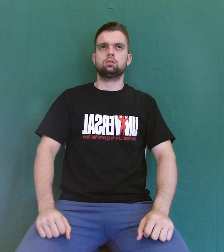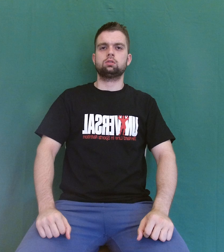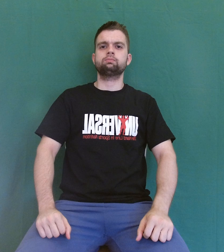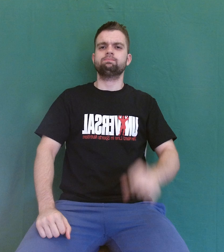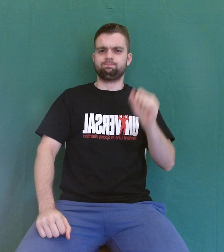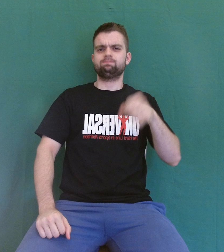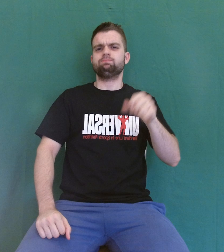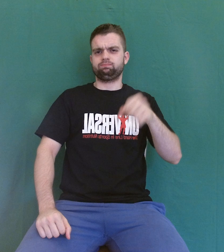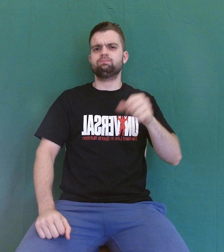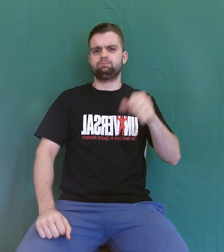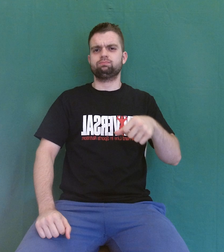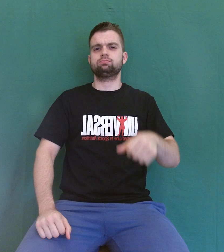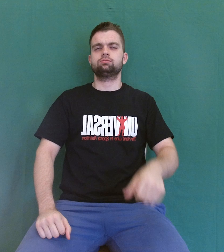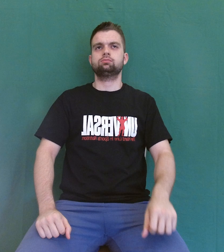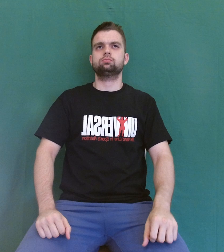ΝΑΙ